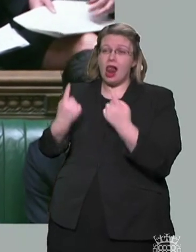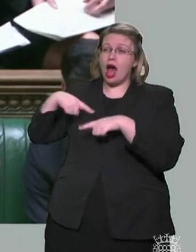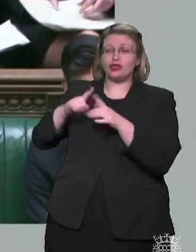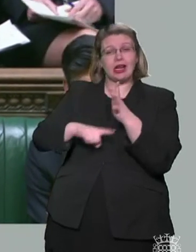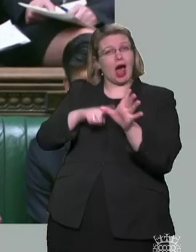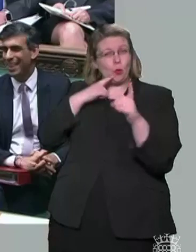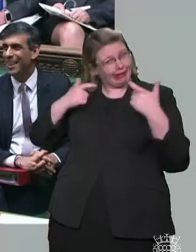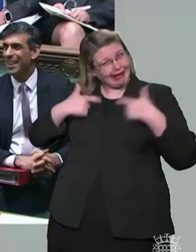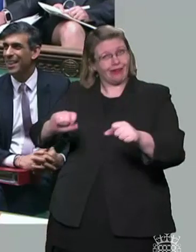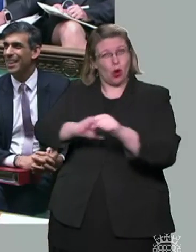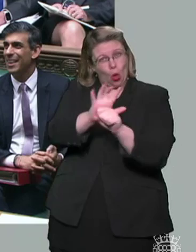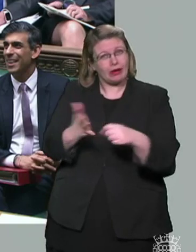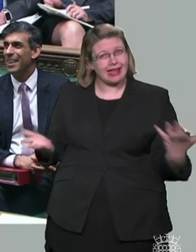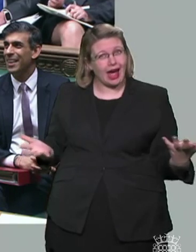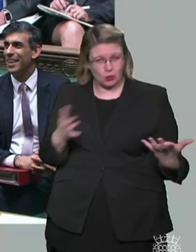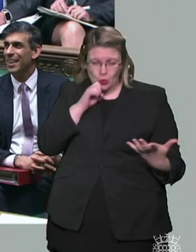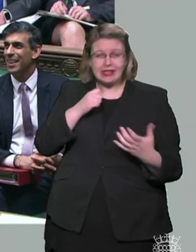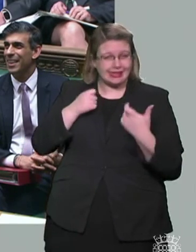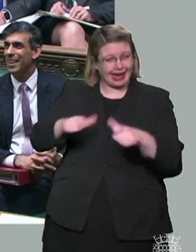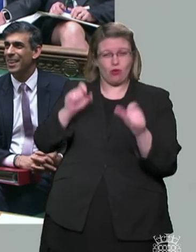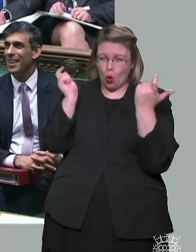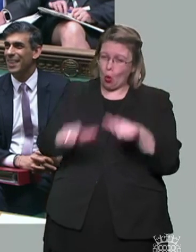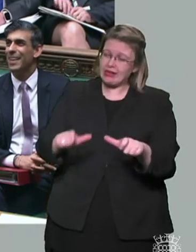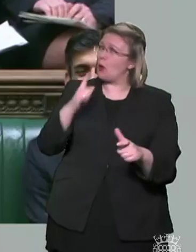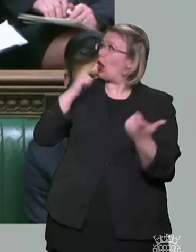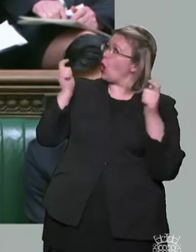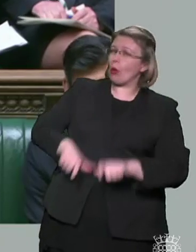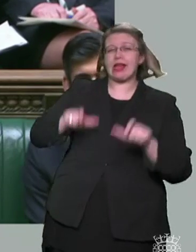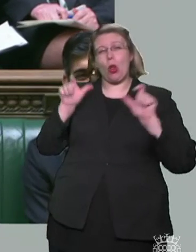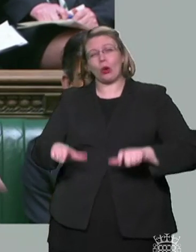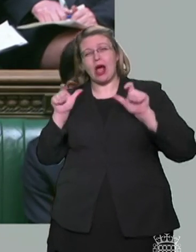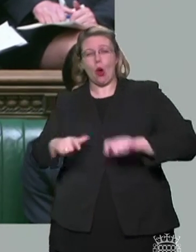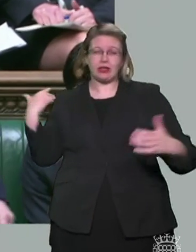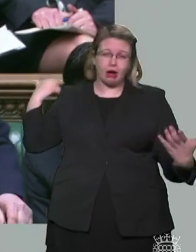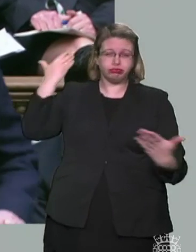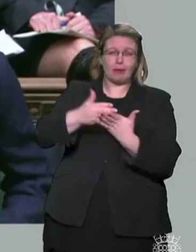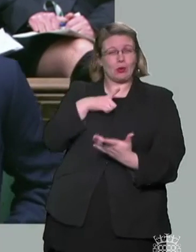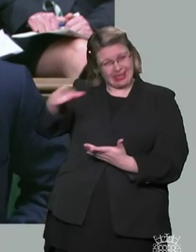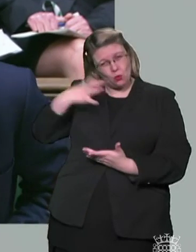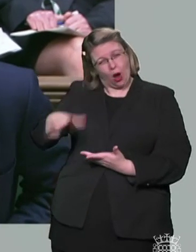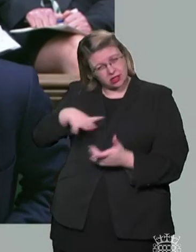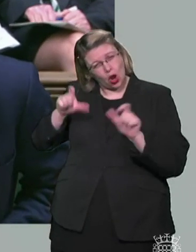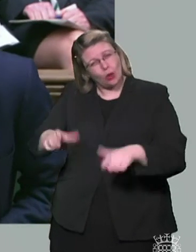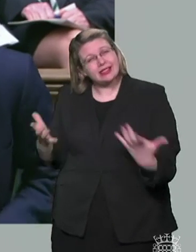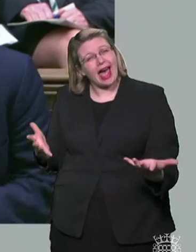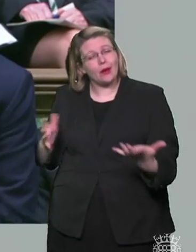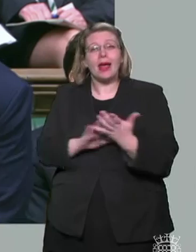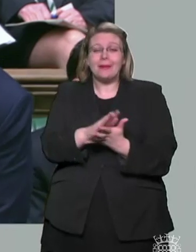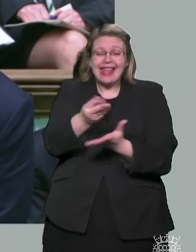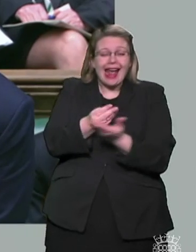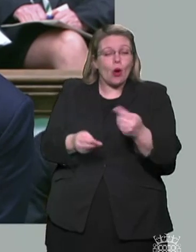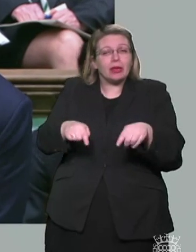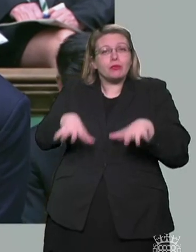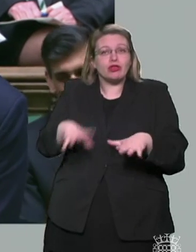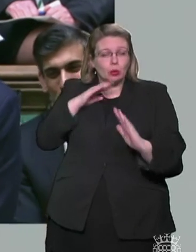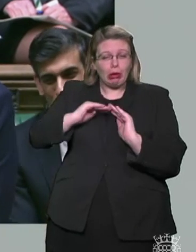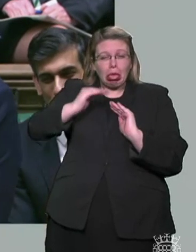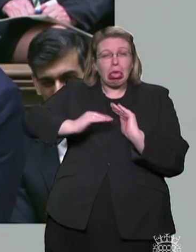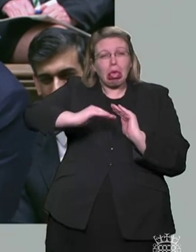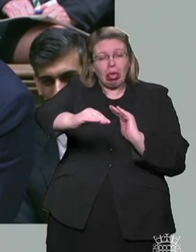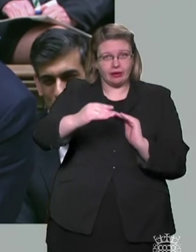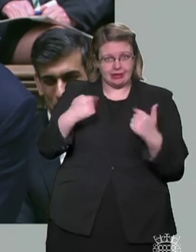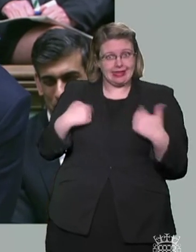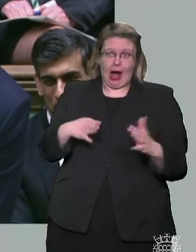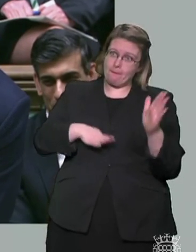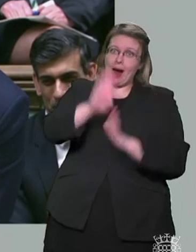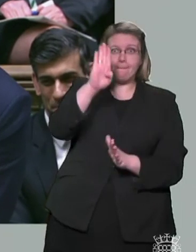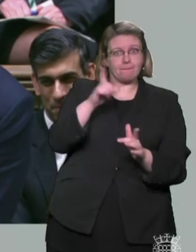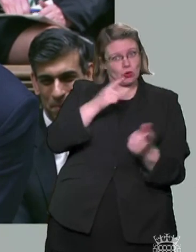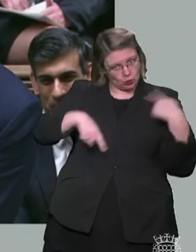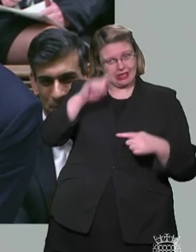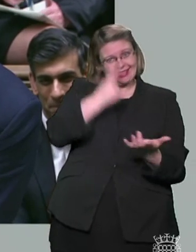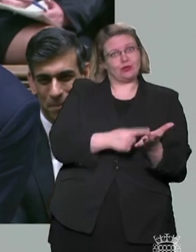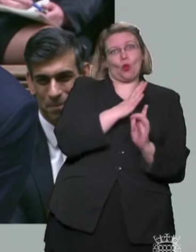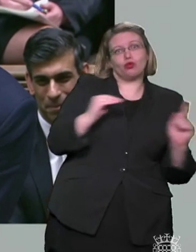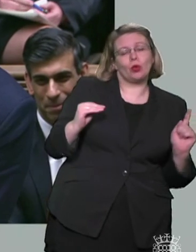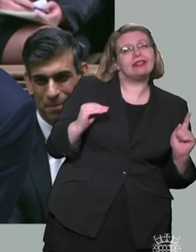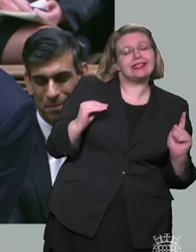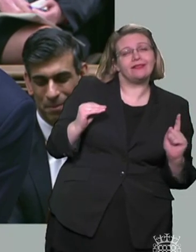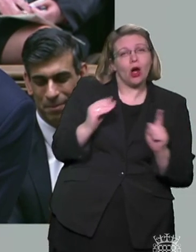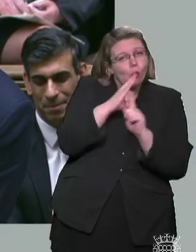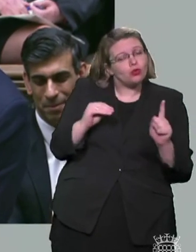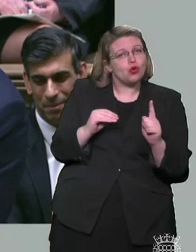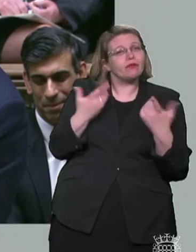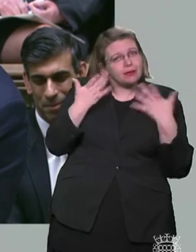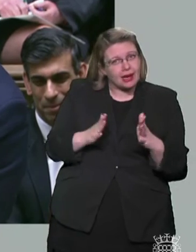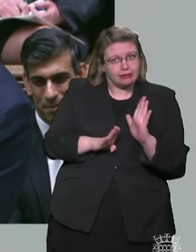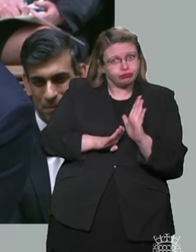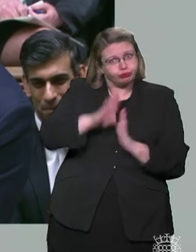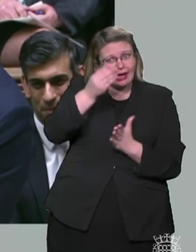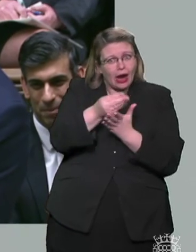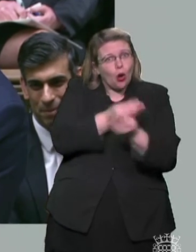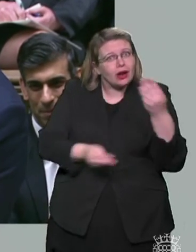We would have stayed in lockdown over Christmas and new year, with the result that the UK economy would not be growing in the way that it is, so we would not be able to make the investments that we are now making.